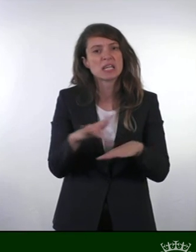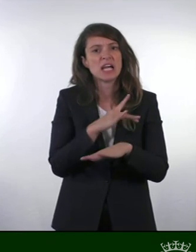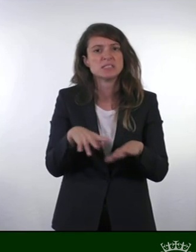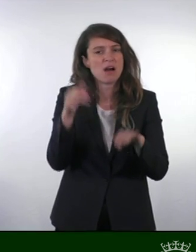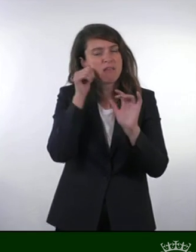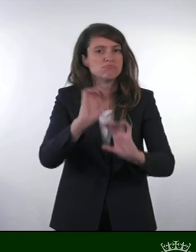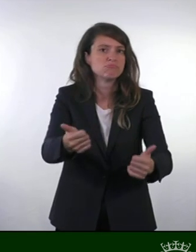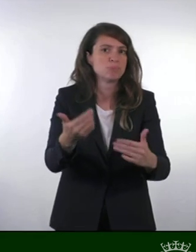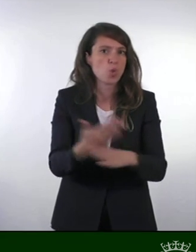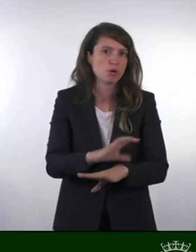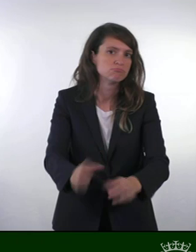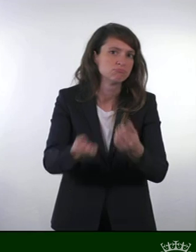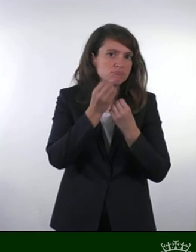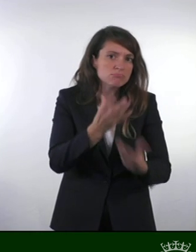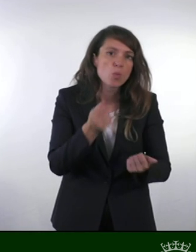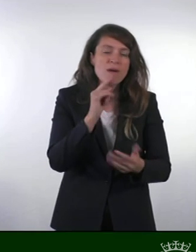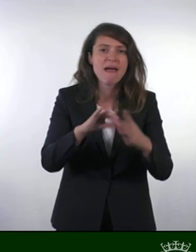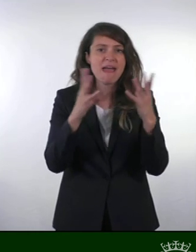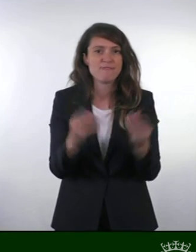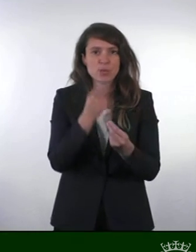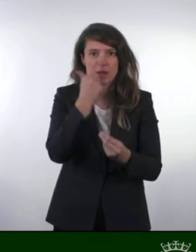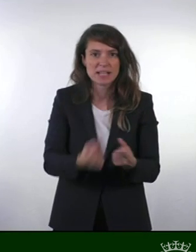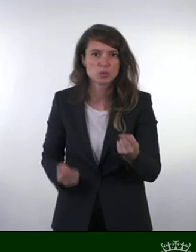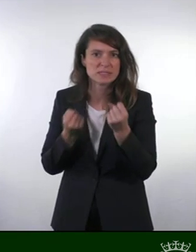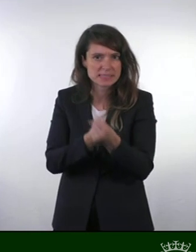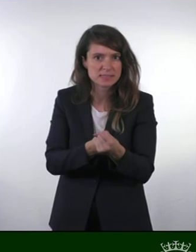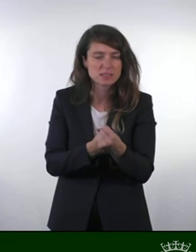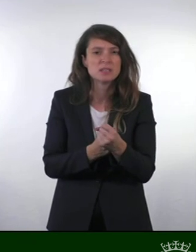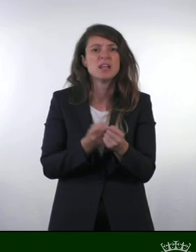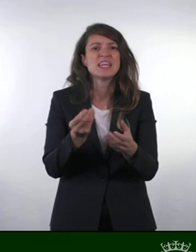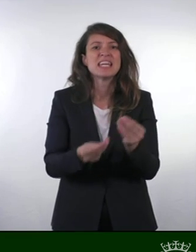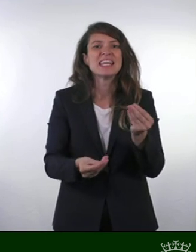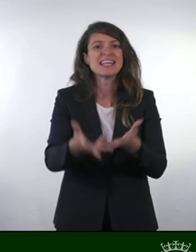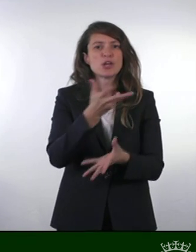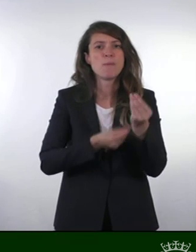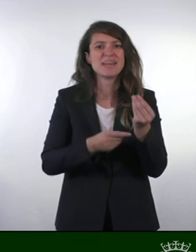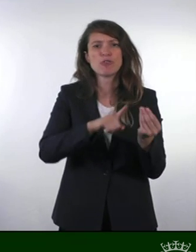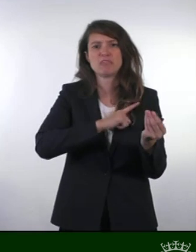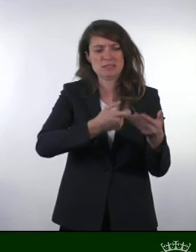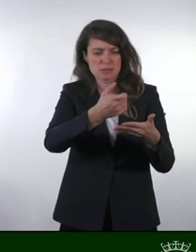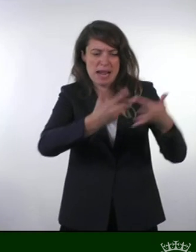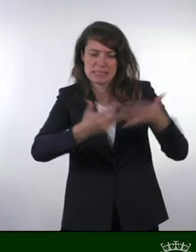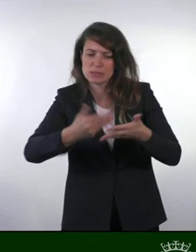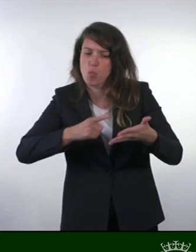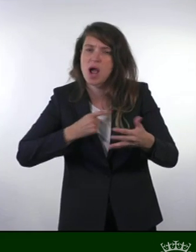We will do everything we can to assist; the economic case for doing so is overwhelming.